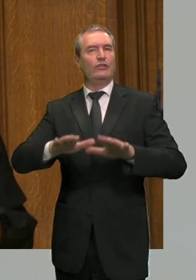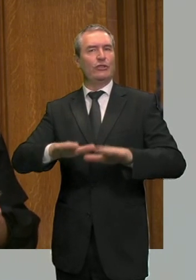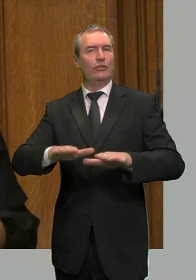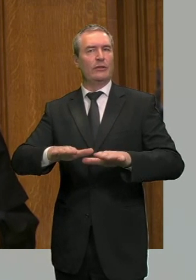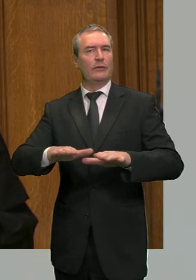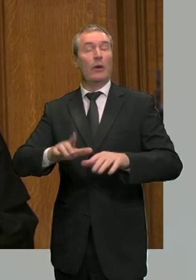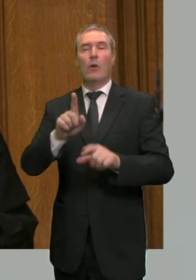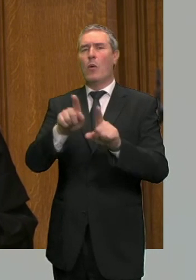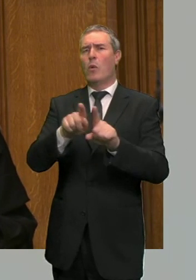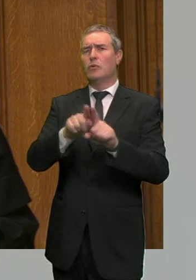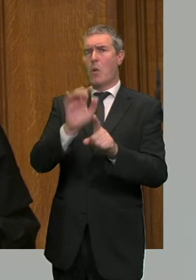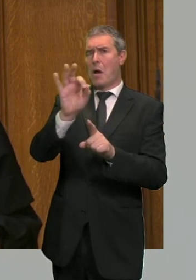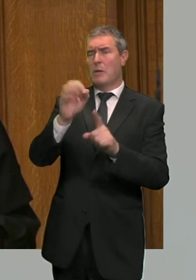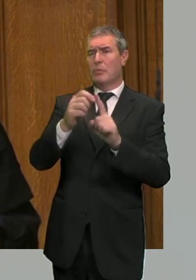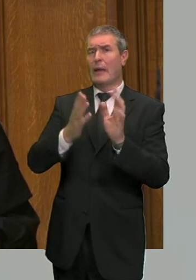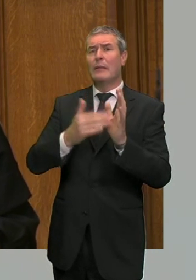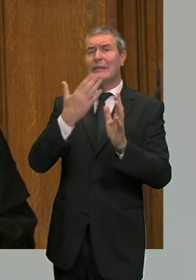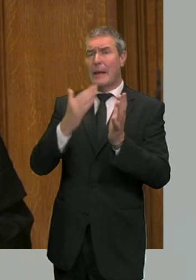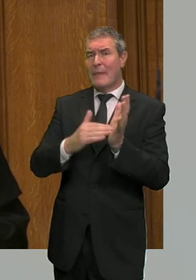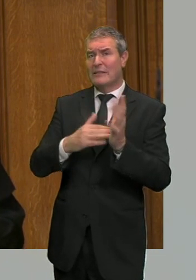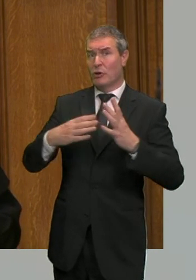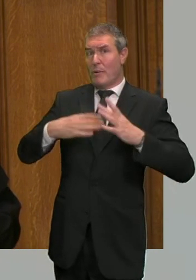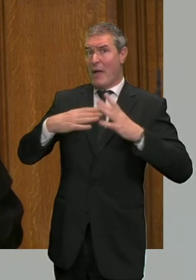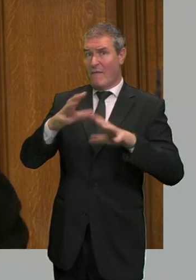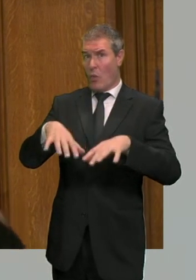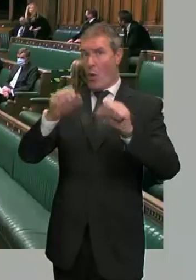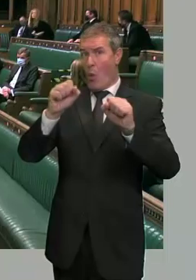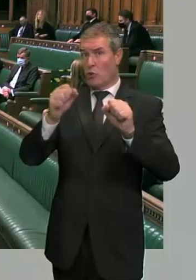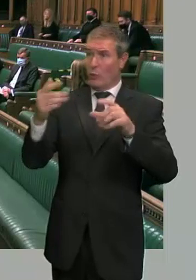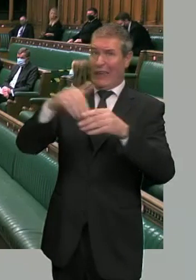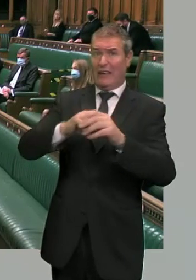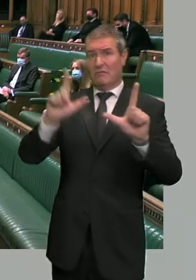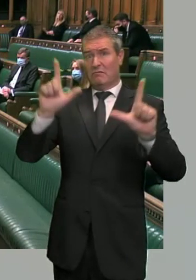Will he also make a message for the launch next week?